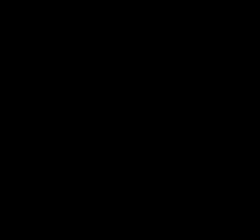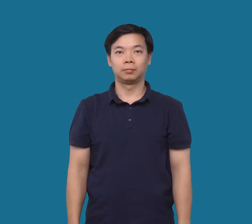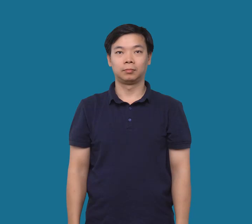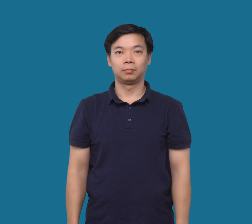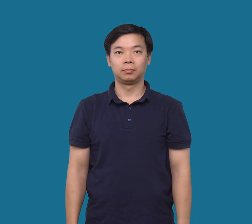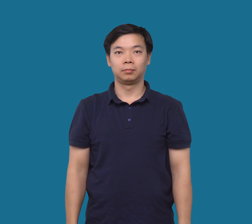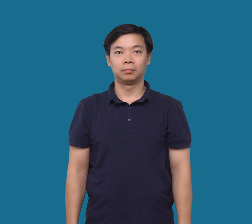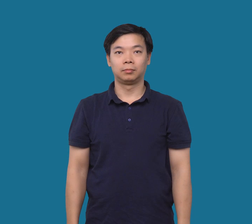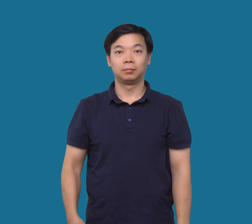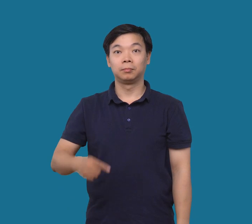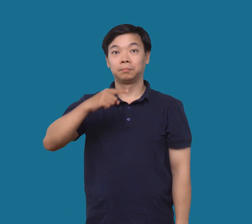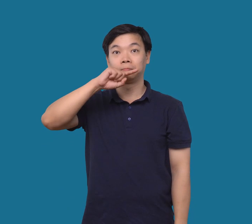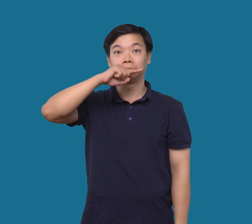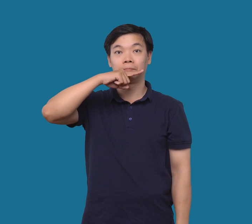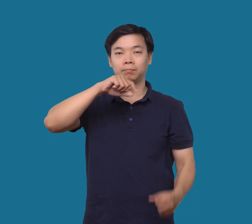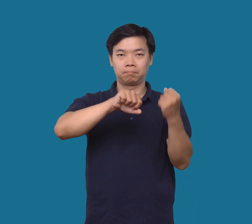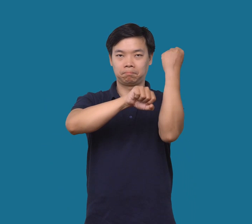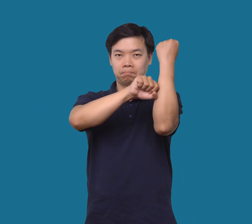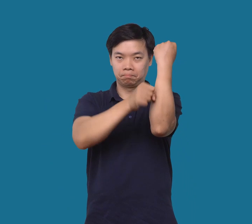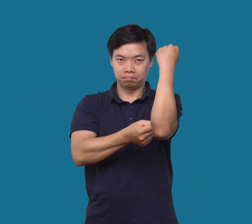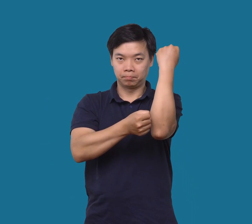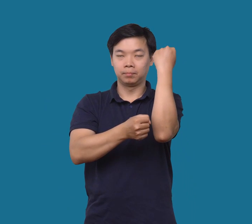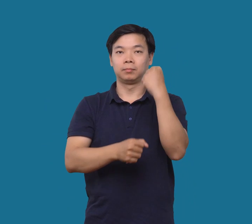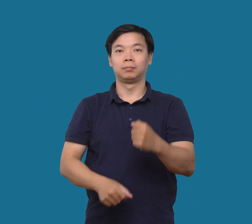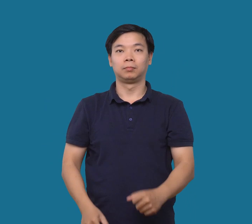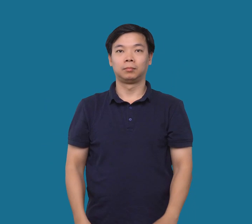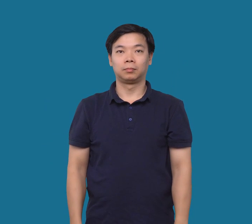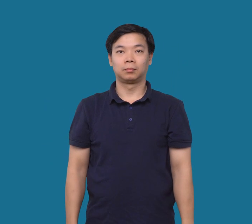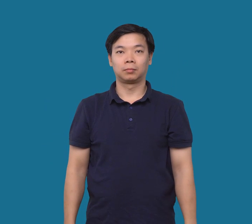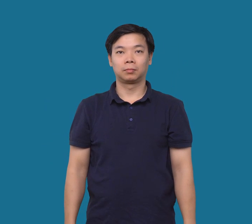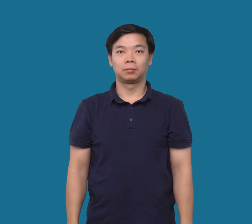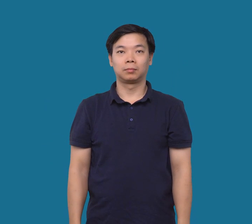bẻ ngô